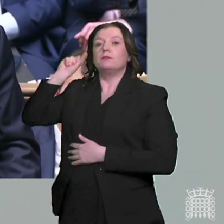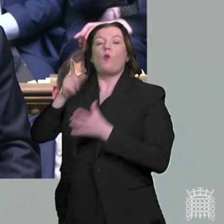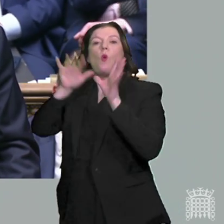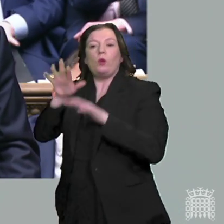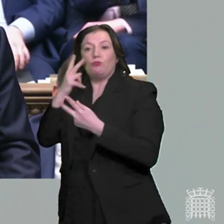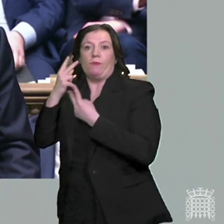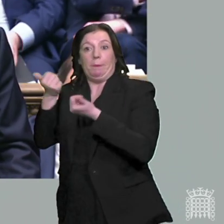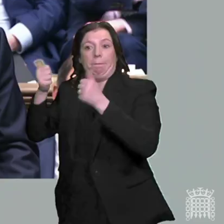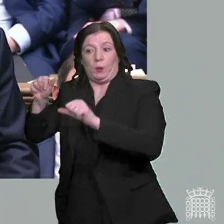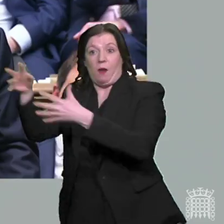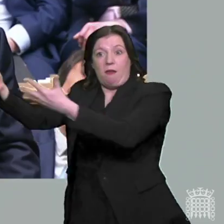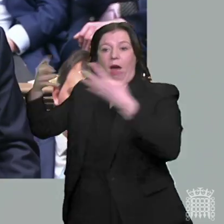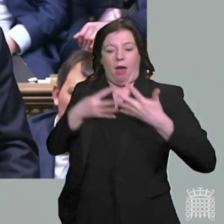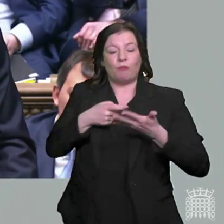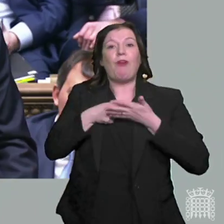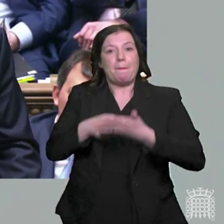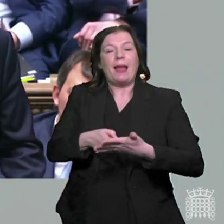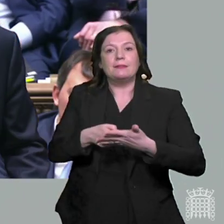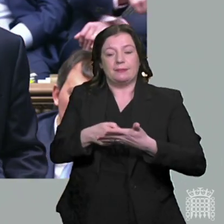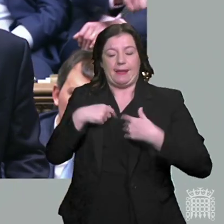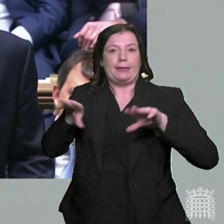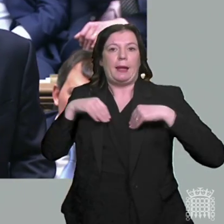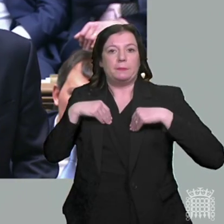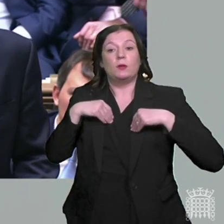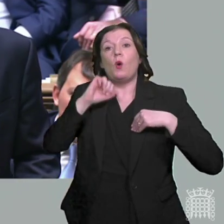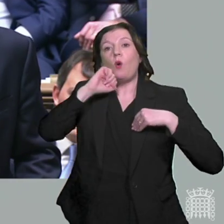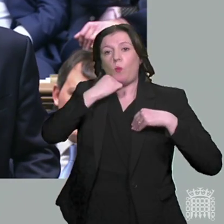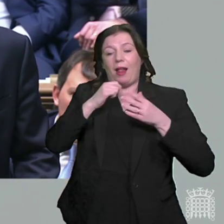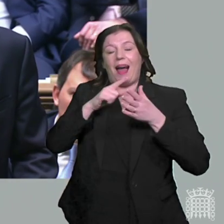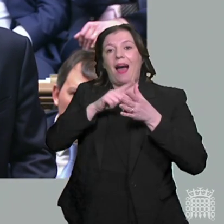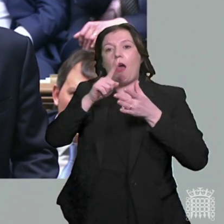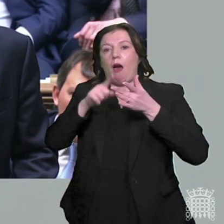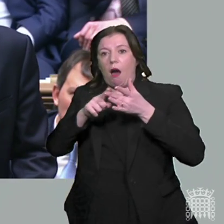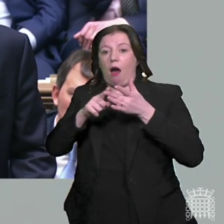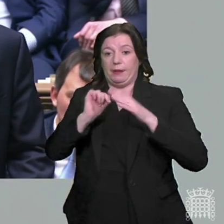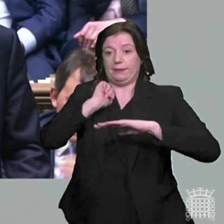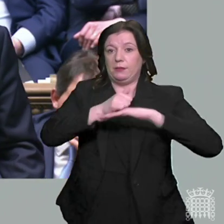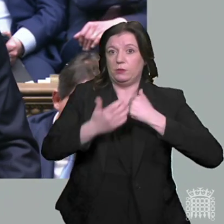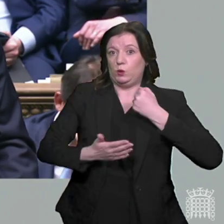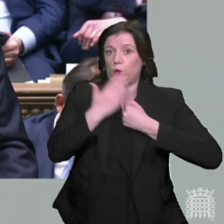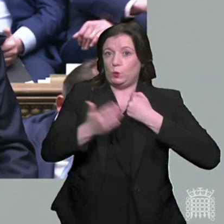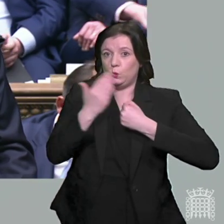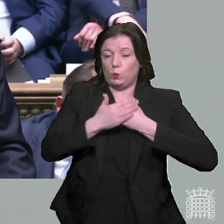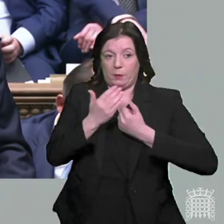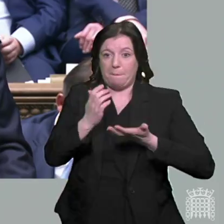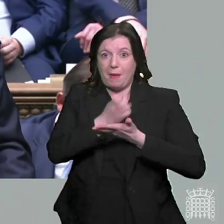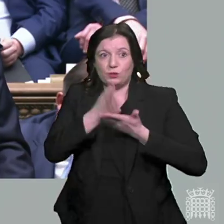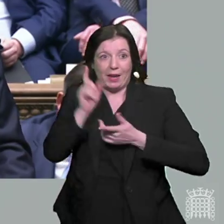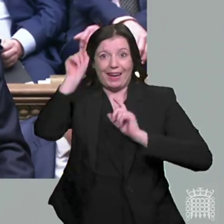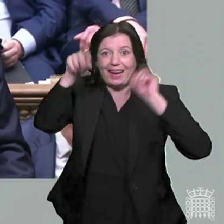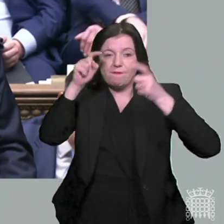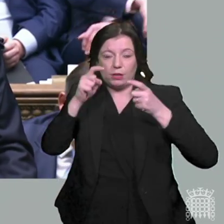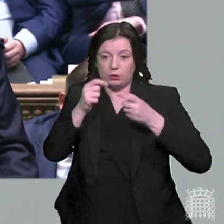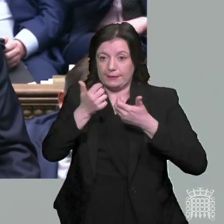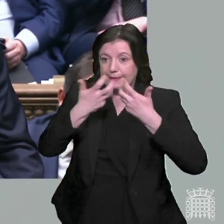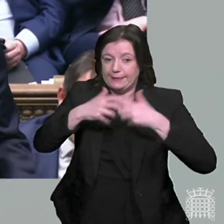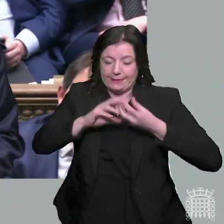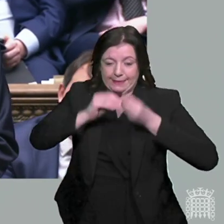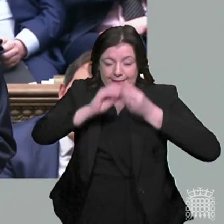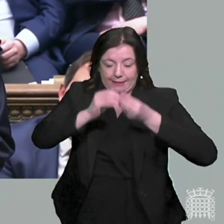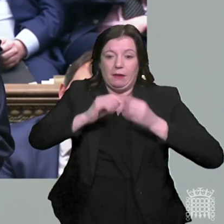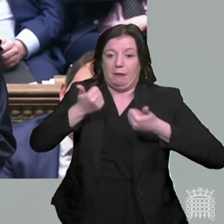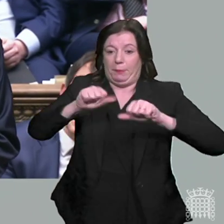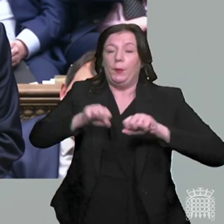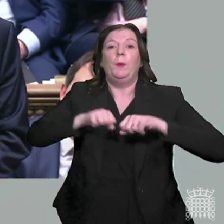I can report to the House that we will launch an AI sandbox to trial new, faster approaches to help innovators get cutting-edge products to market.